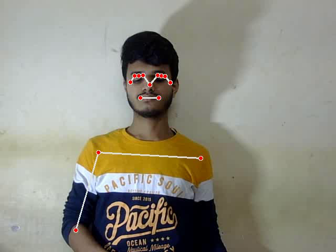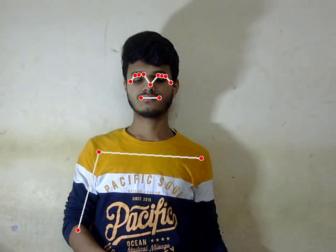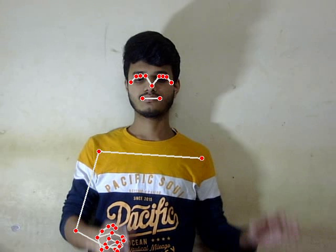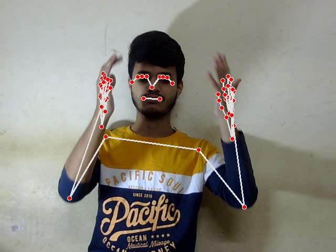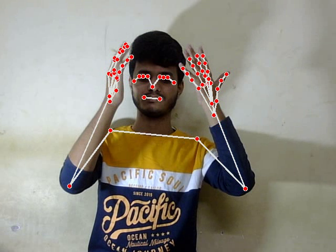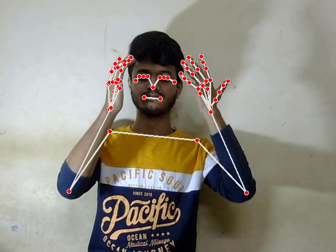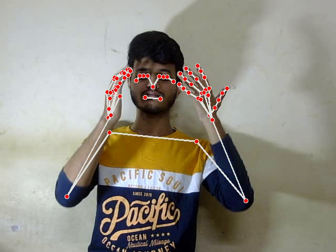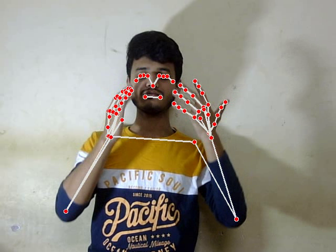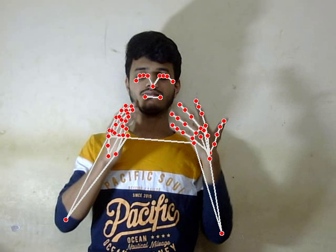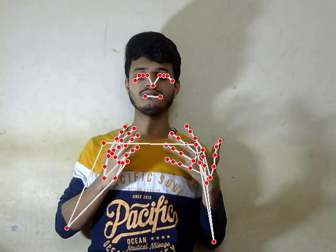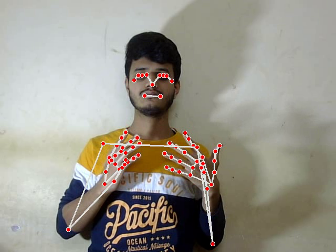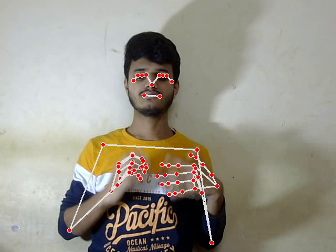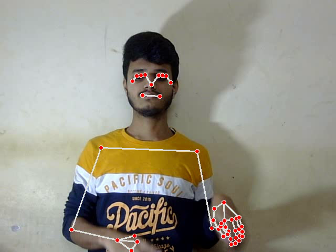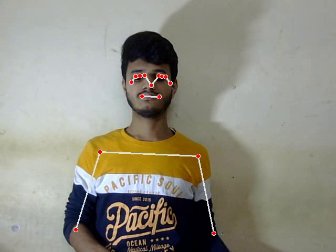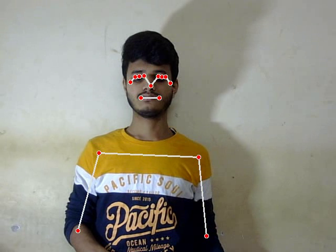sad